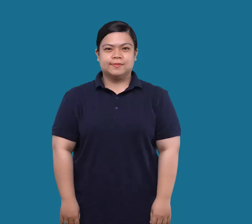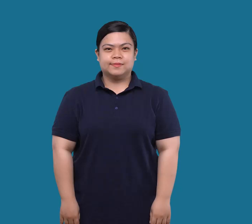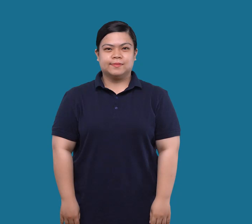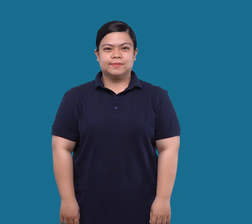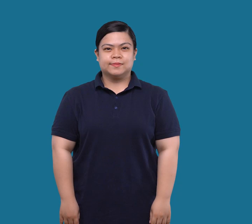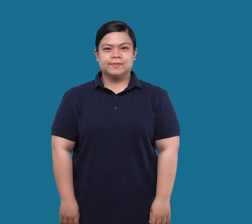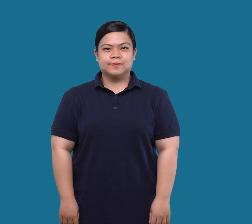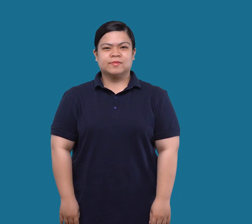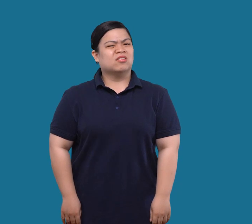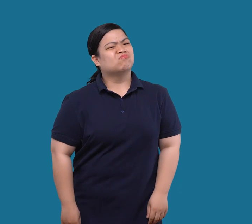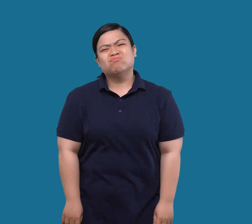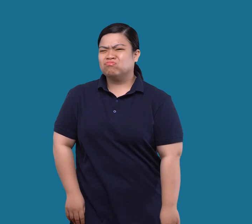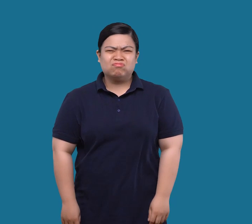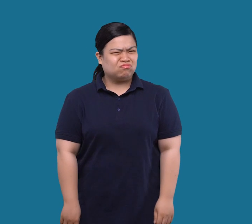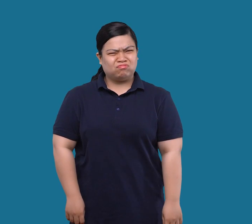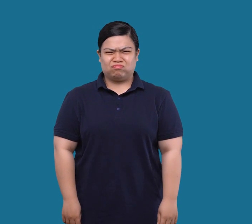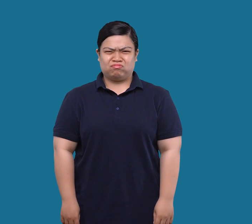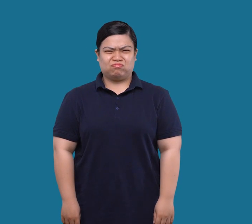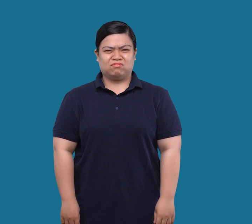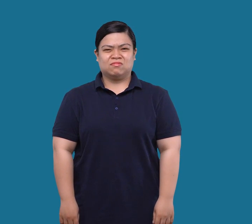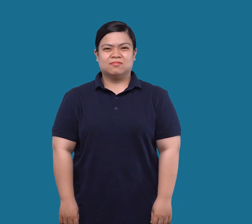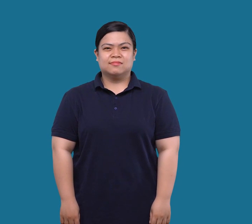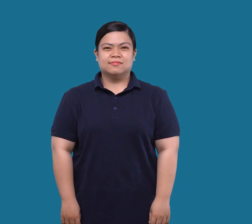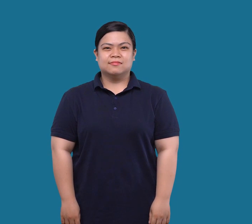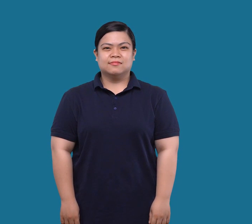nhõng nhẽo